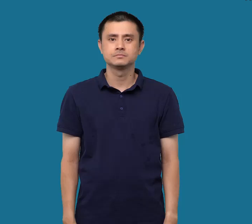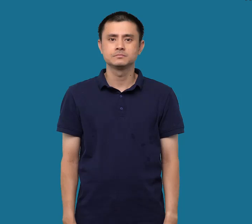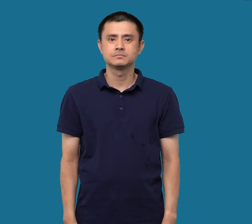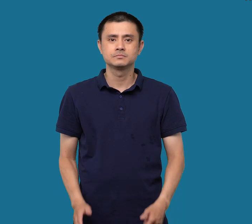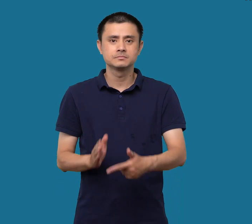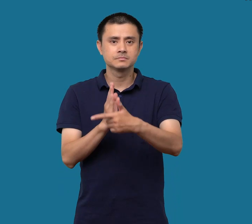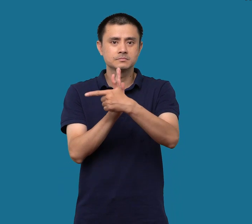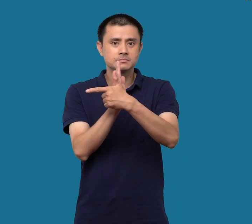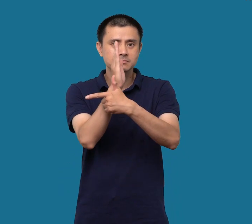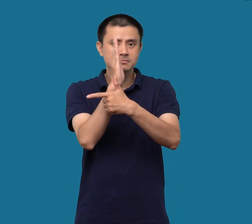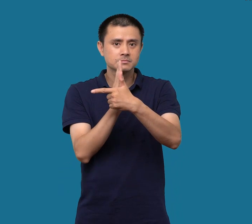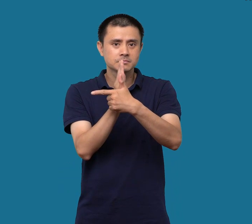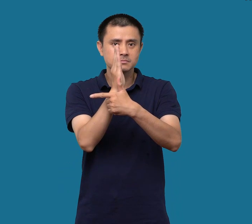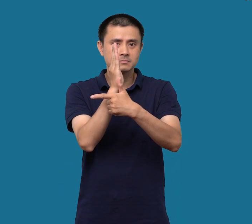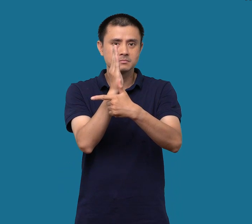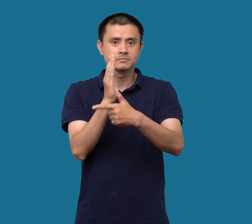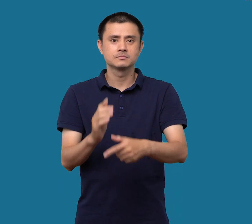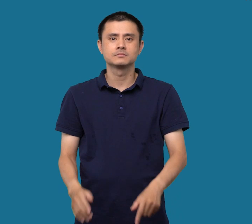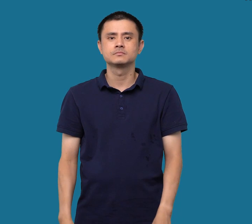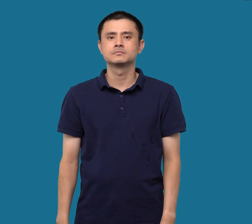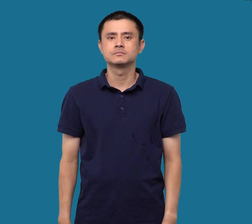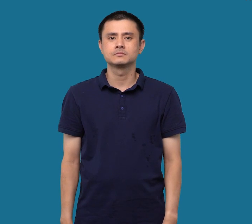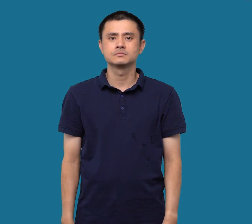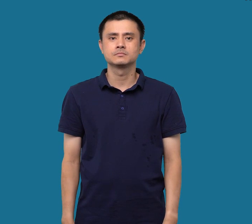hàng chục triệu